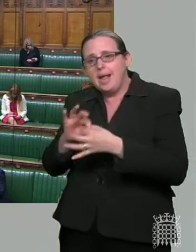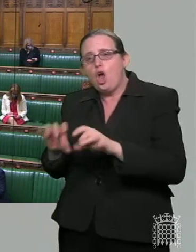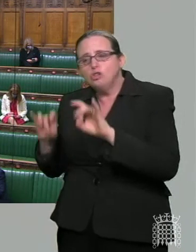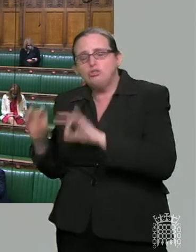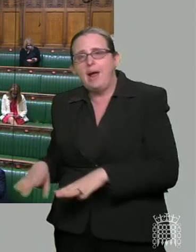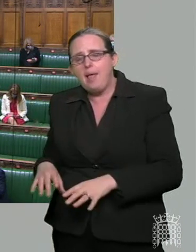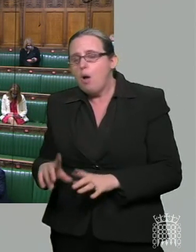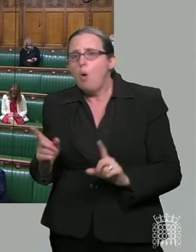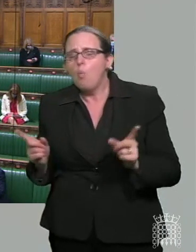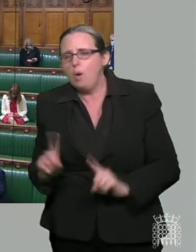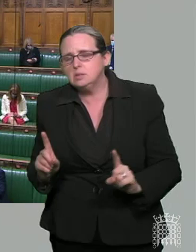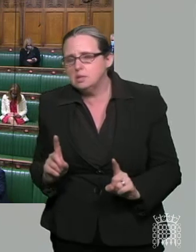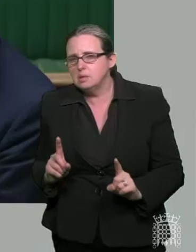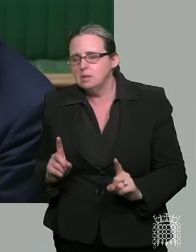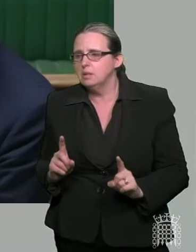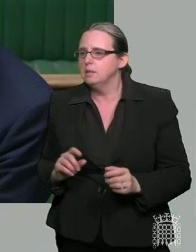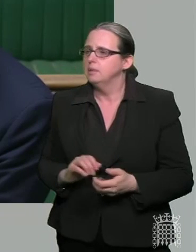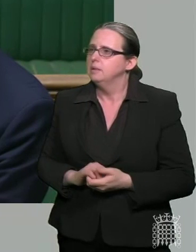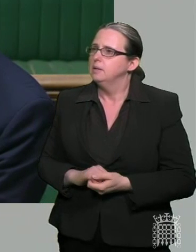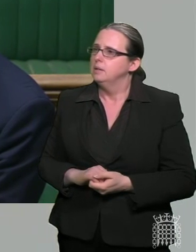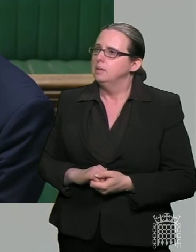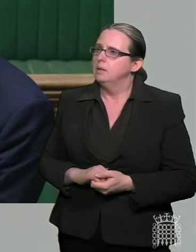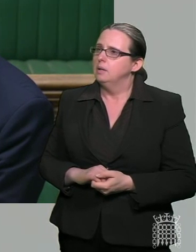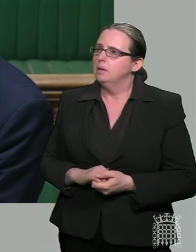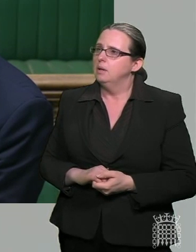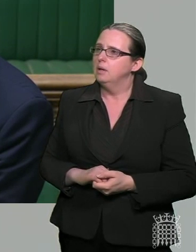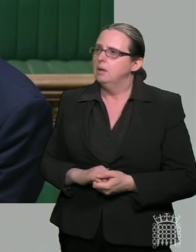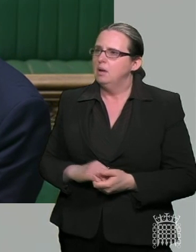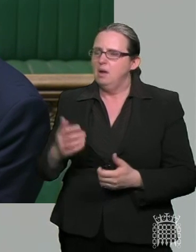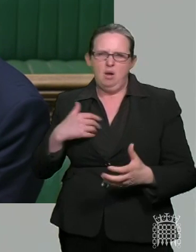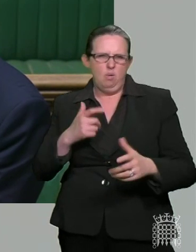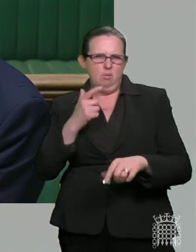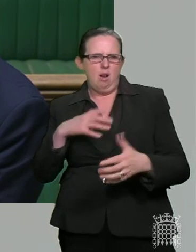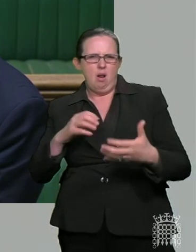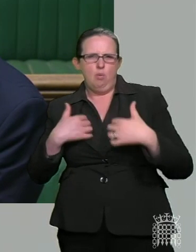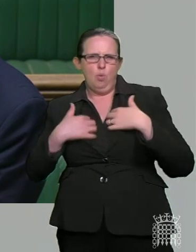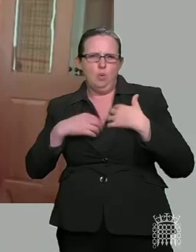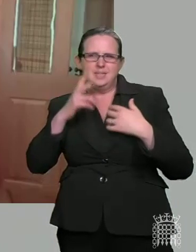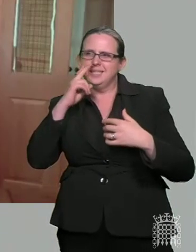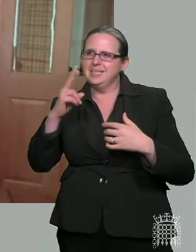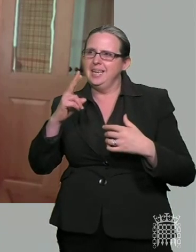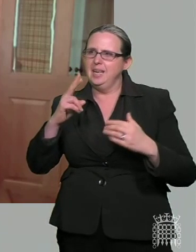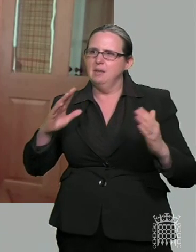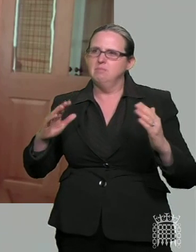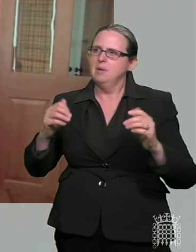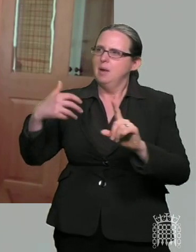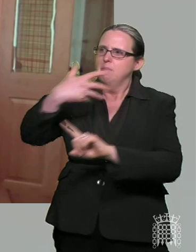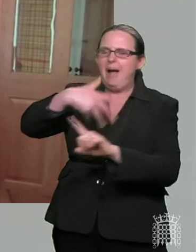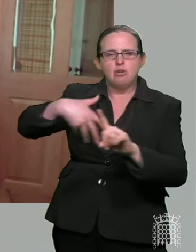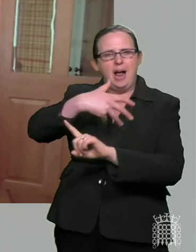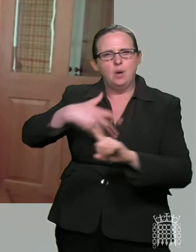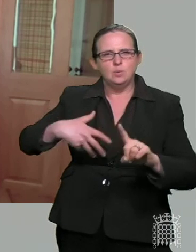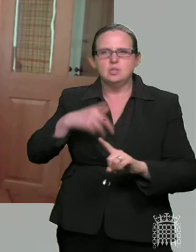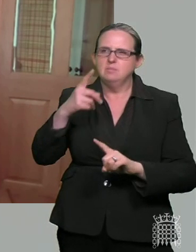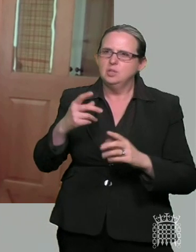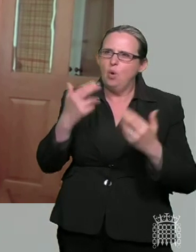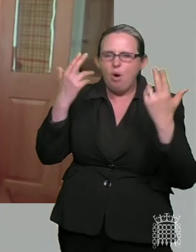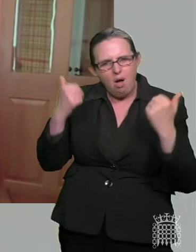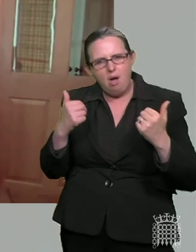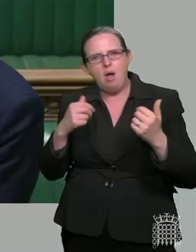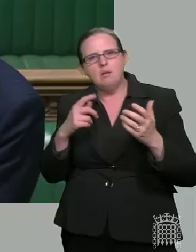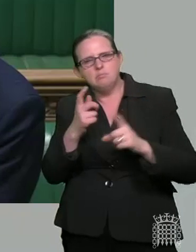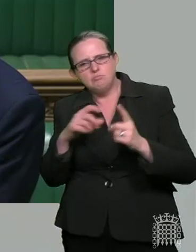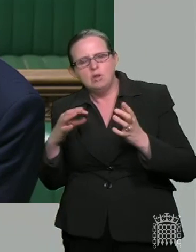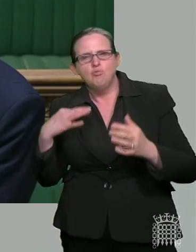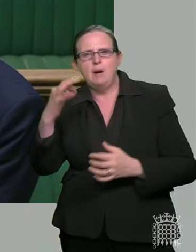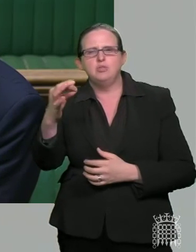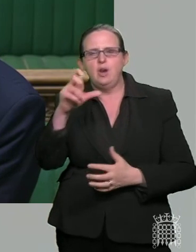I am delighted to see the shots of the right honourable Gentleman’s croft, by the way—the humble representative of the crofting community.